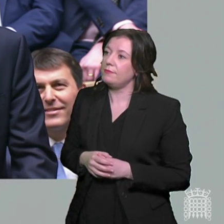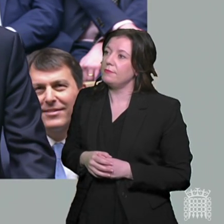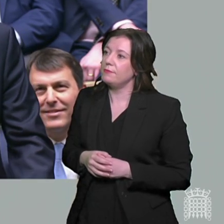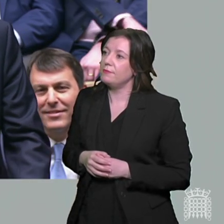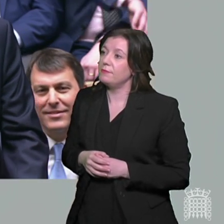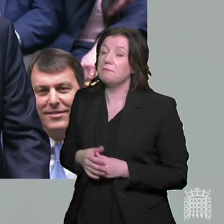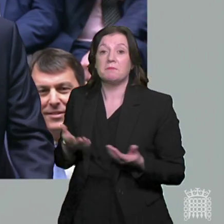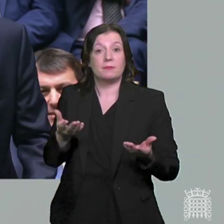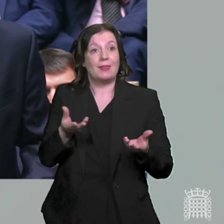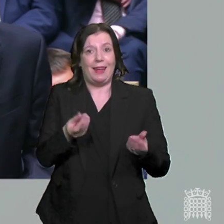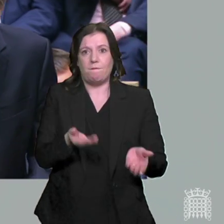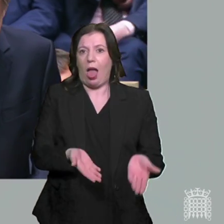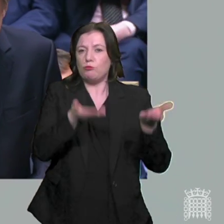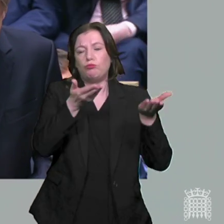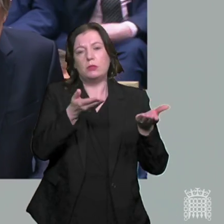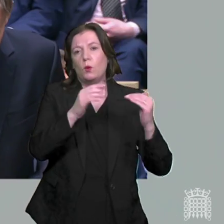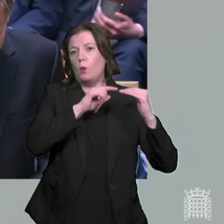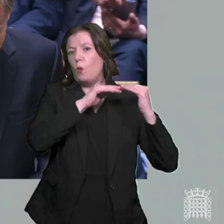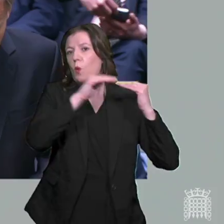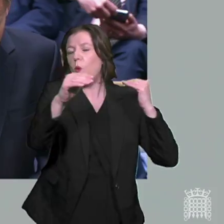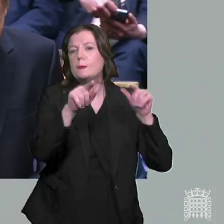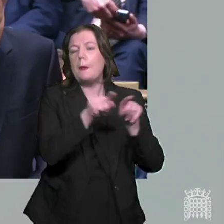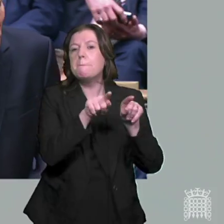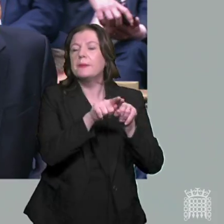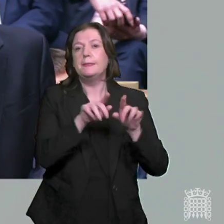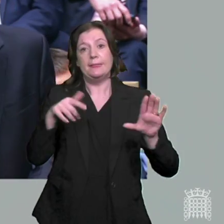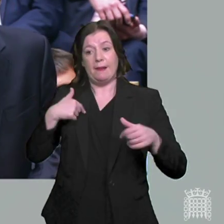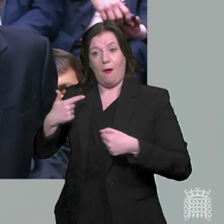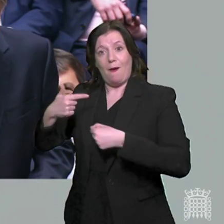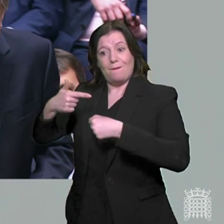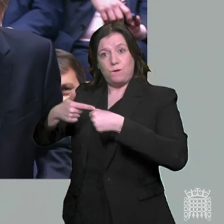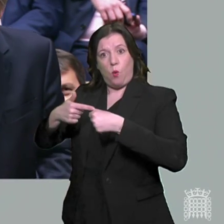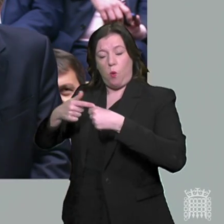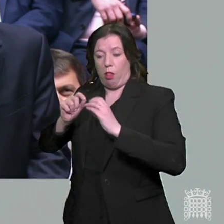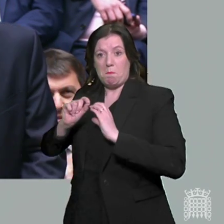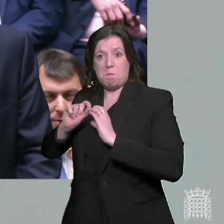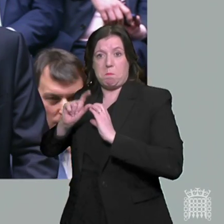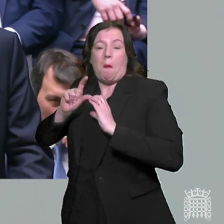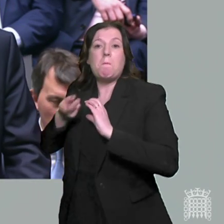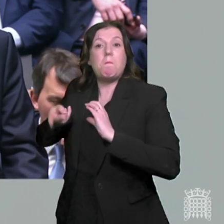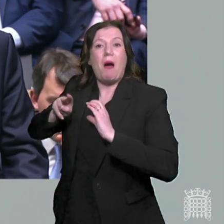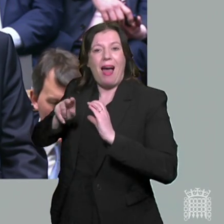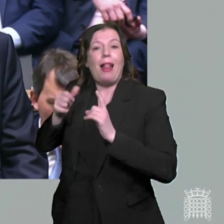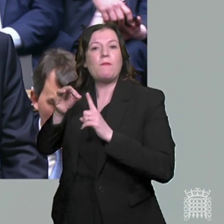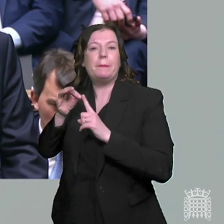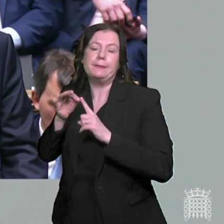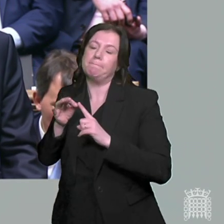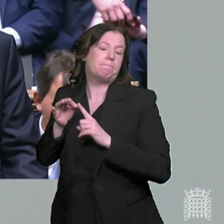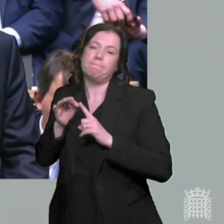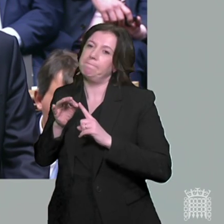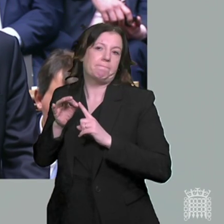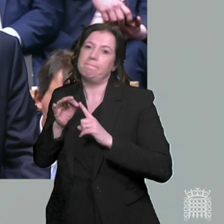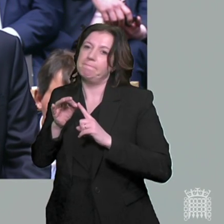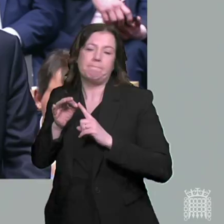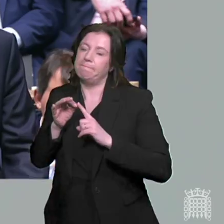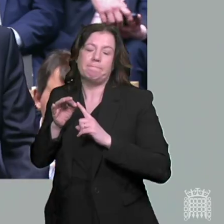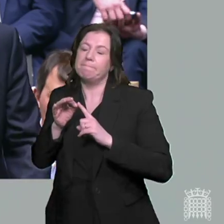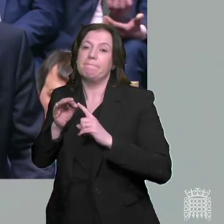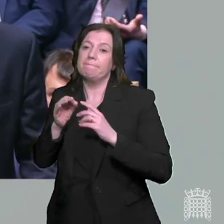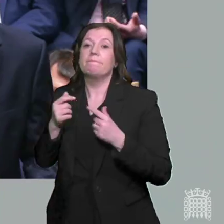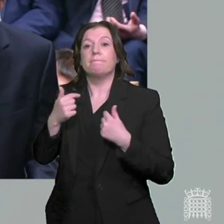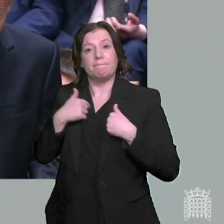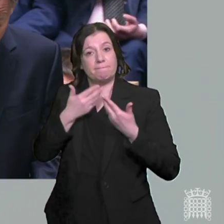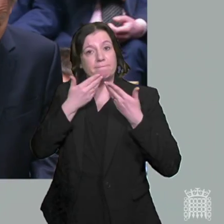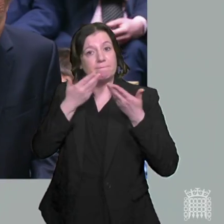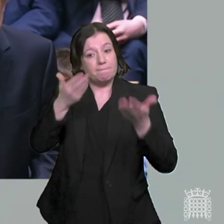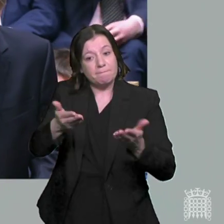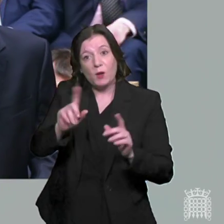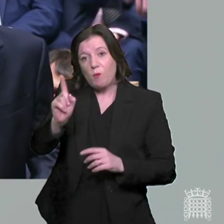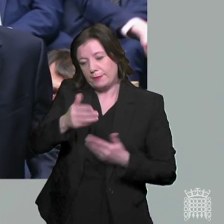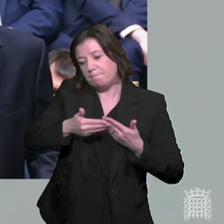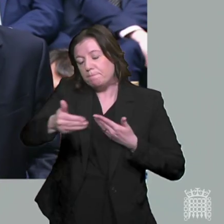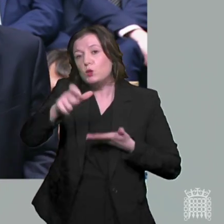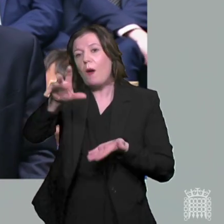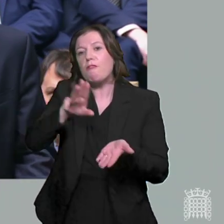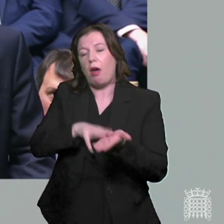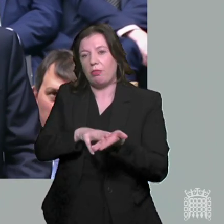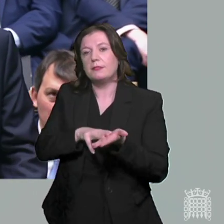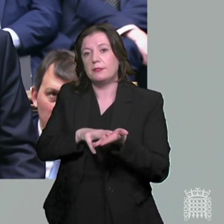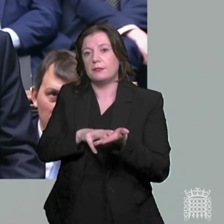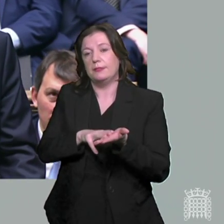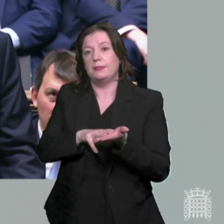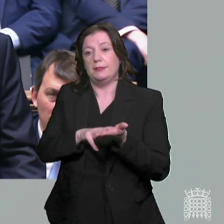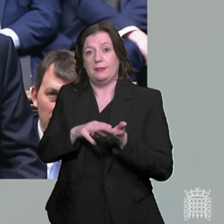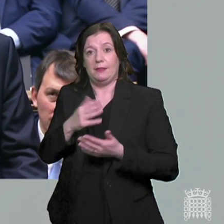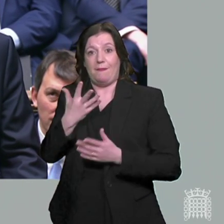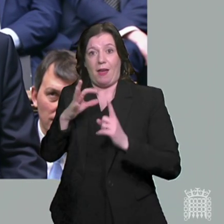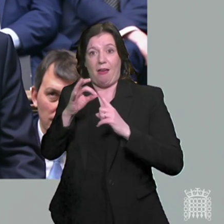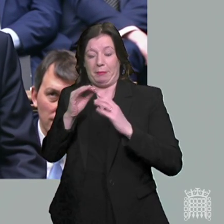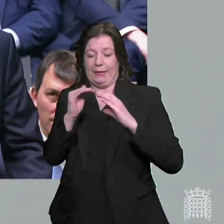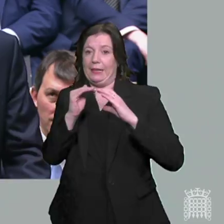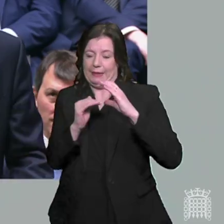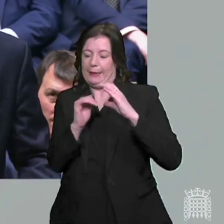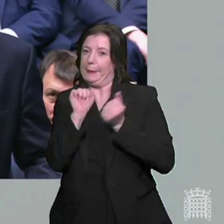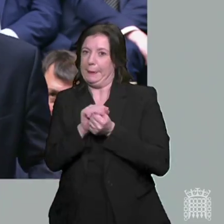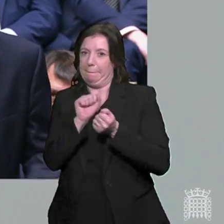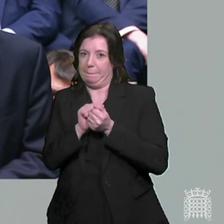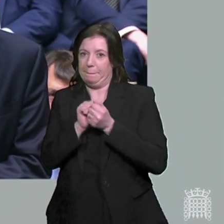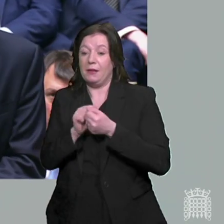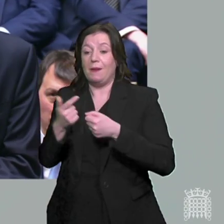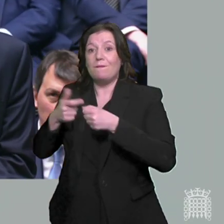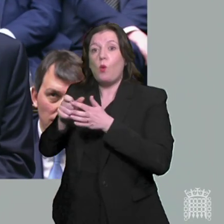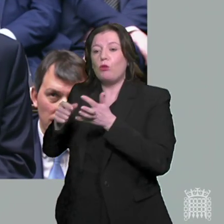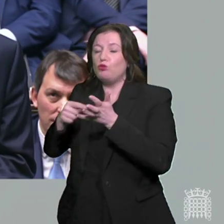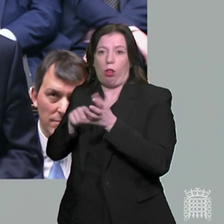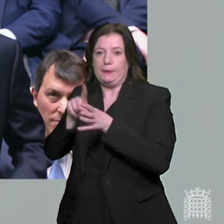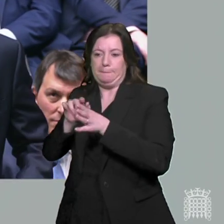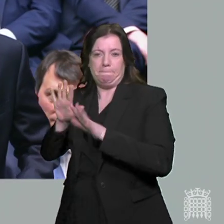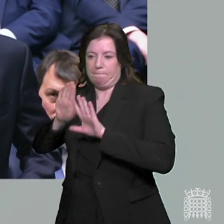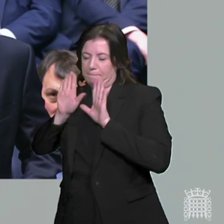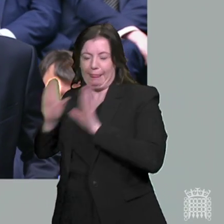Because inflation remains high, I have decided now is not the right time to uprate fuel duty with inflation or increase the duty, so here is what I am going to do: for a further 12 months I am going to maintain the 5p cut and I am going to freeze fuel duty too.